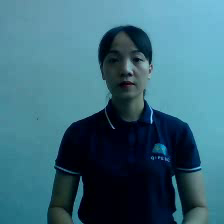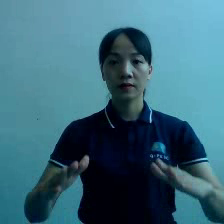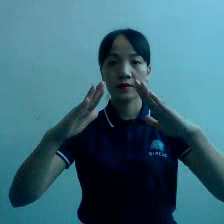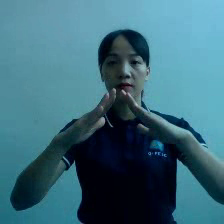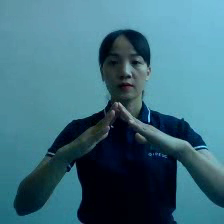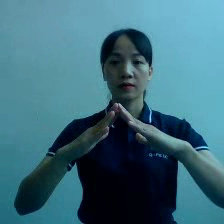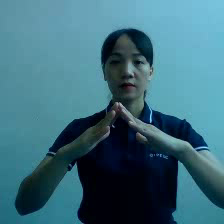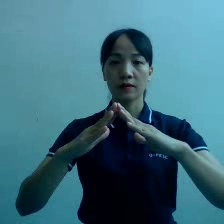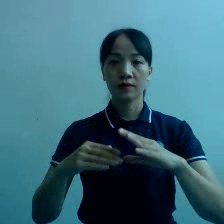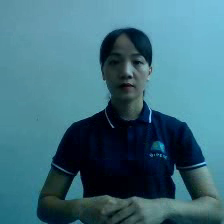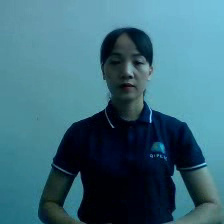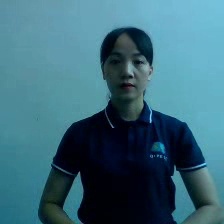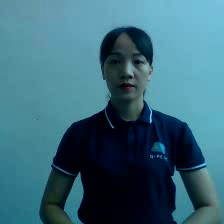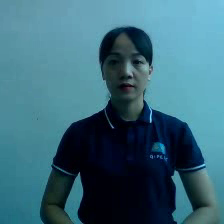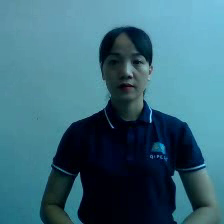Nhà